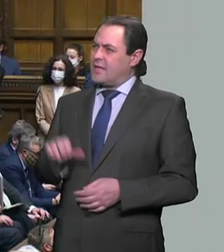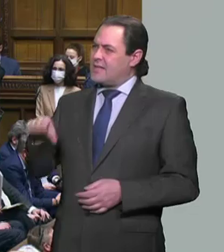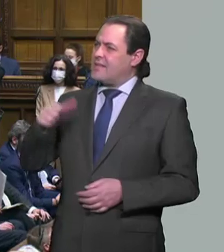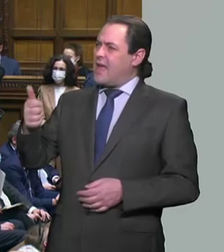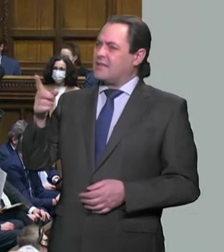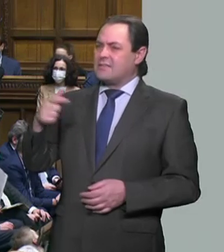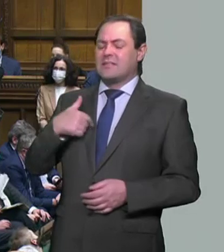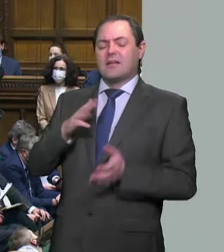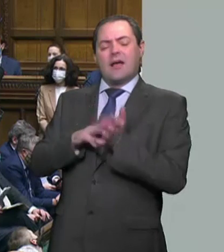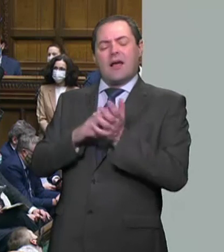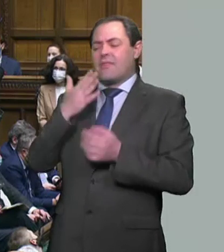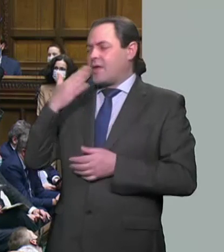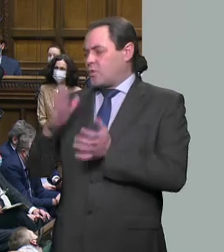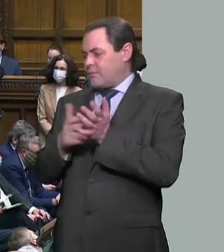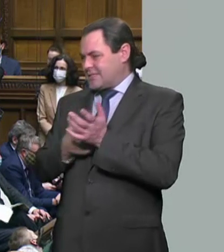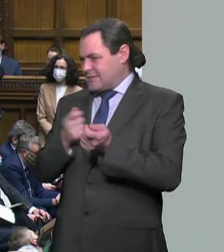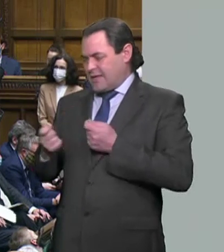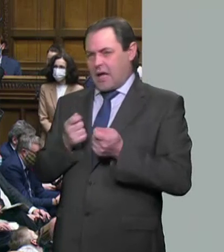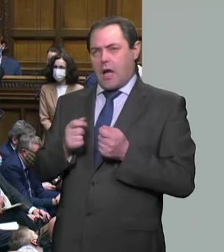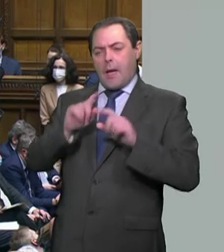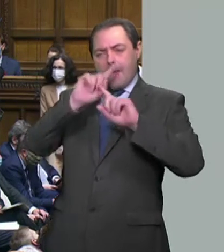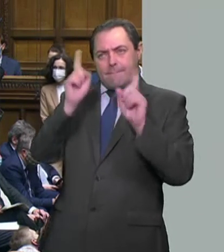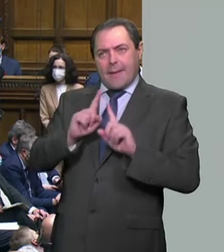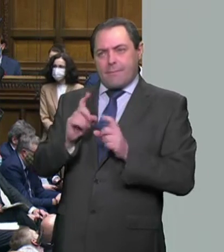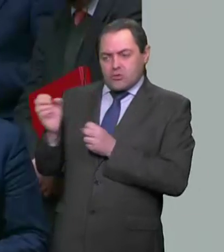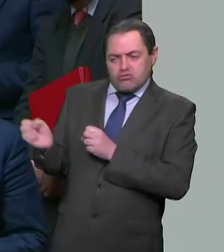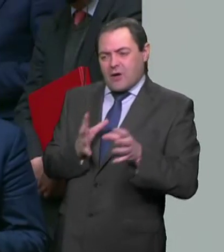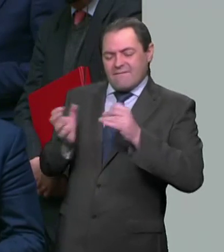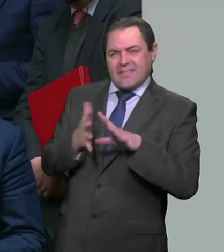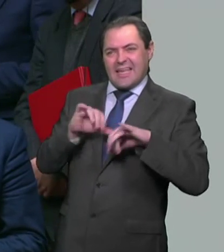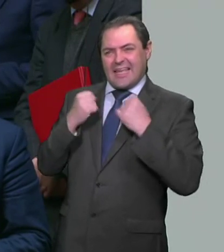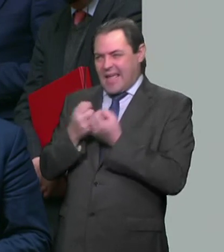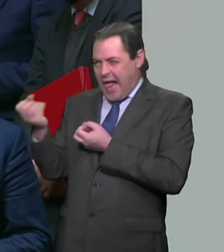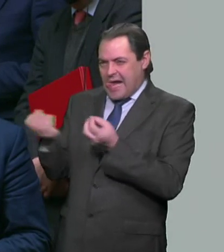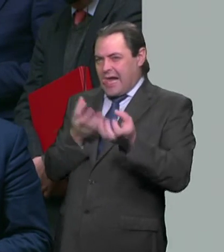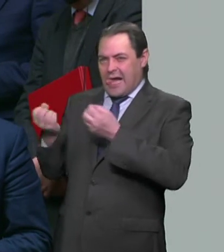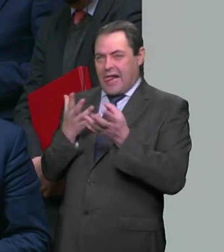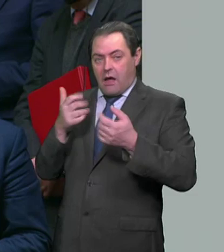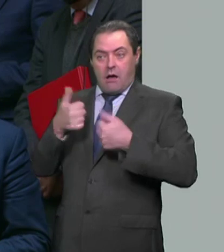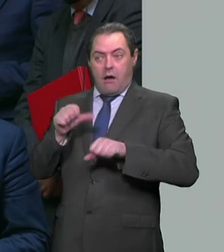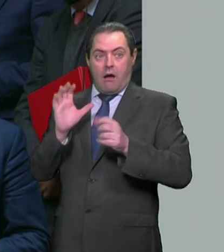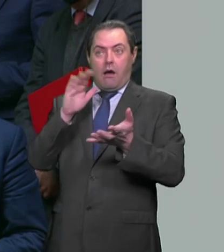More needs to be done to tackle the people trafficking gangs that exploit migrants across Europe, promising to get them to this country.